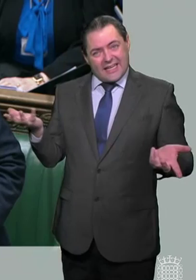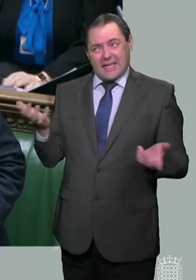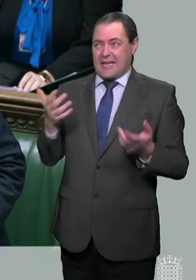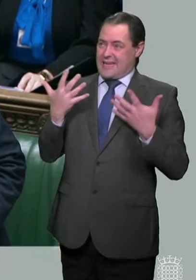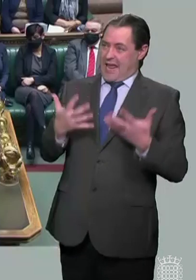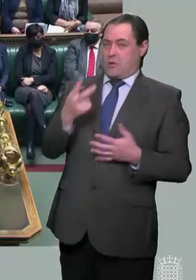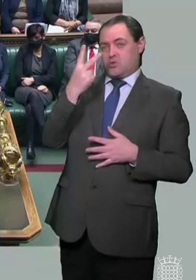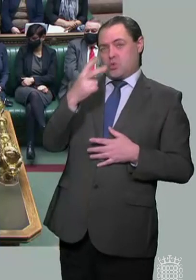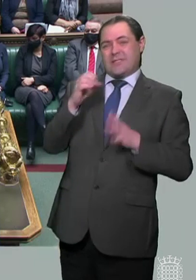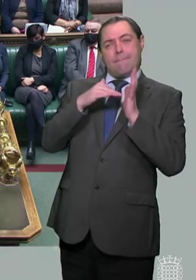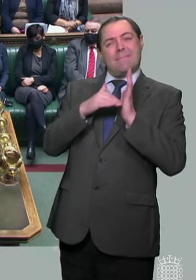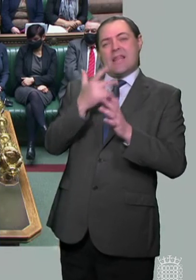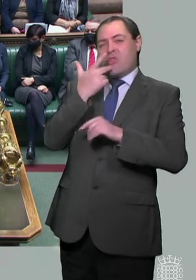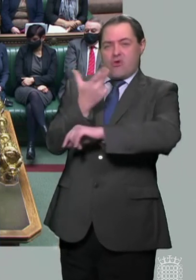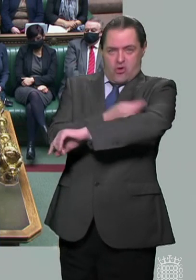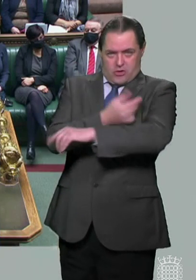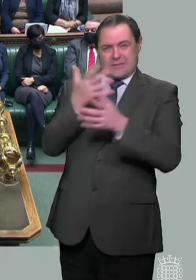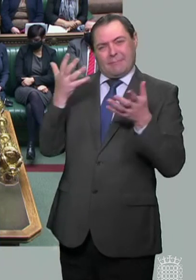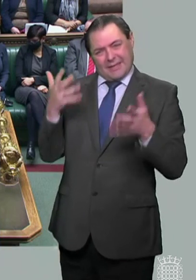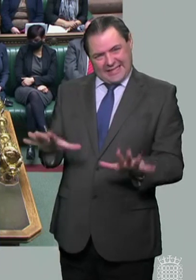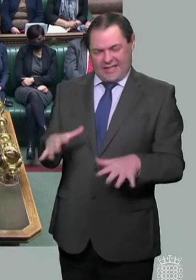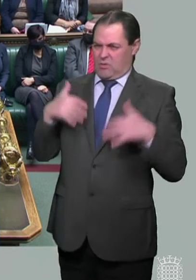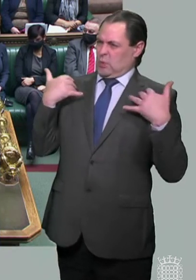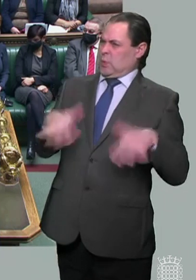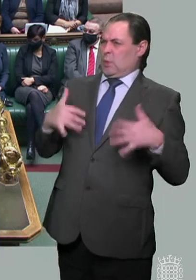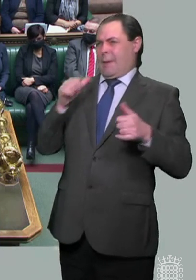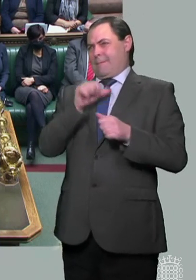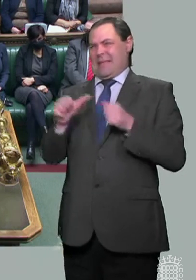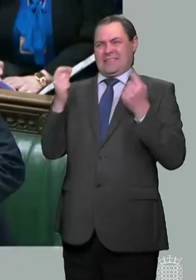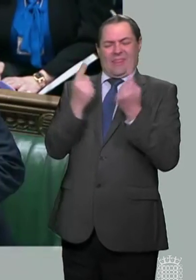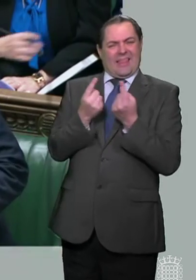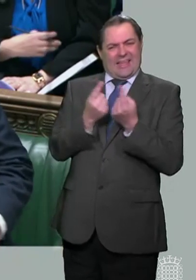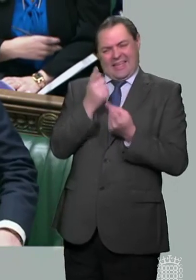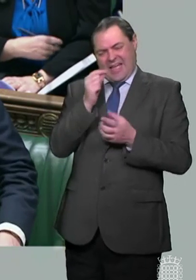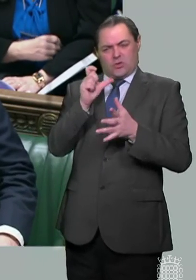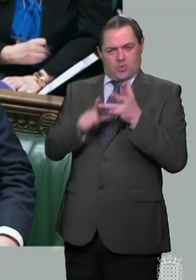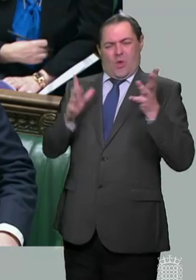We have now done 20 million boosters; that is the single best thing that we can do.